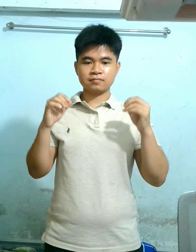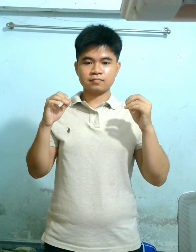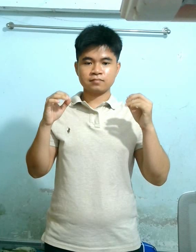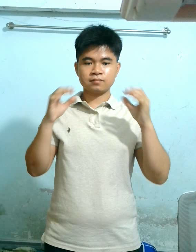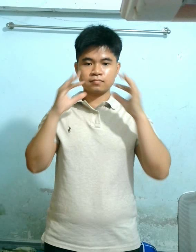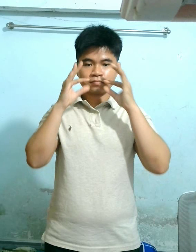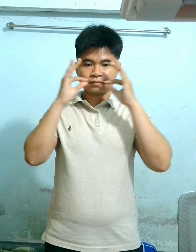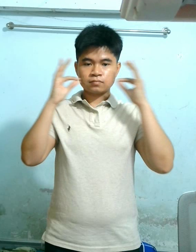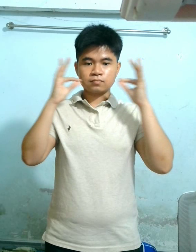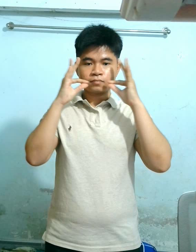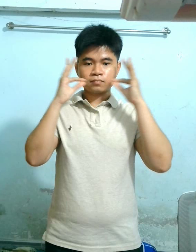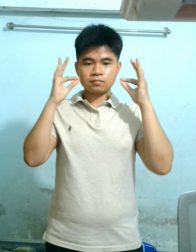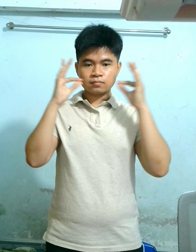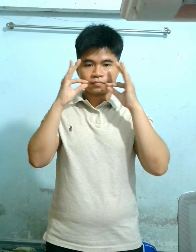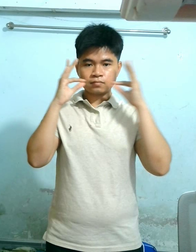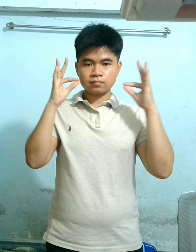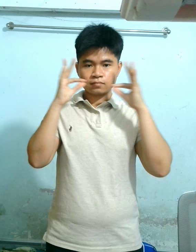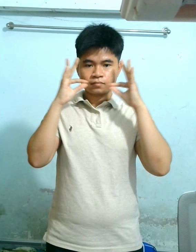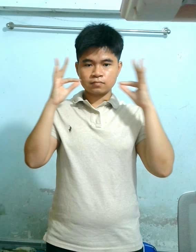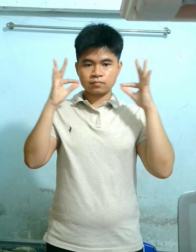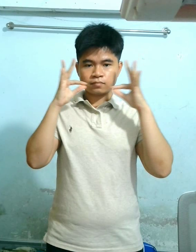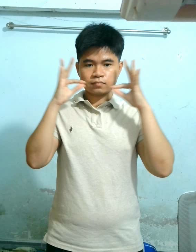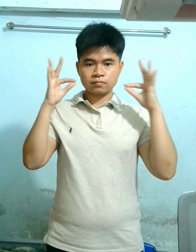meo